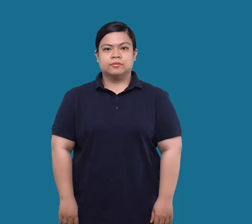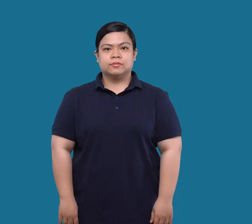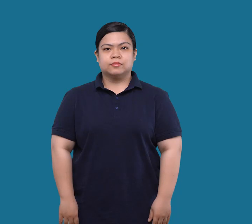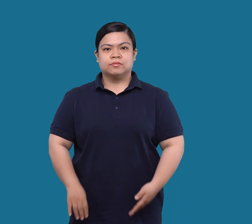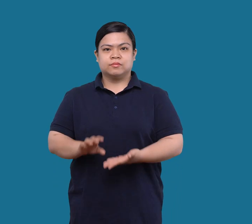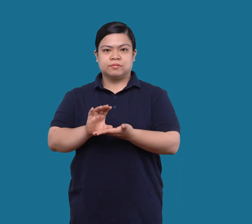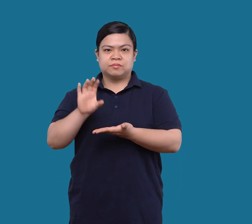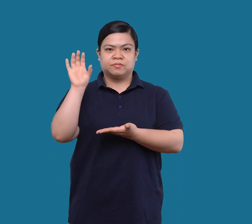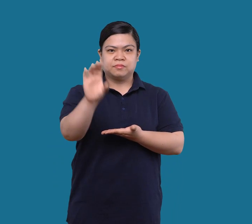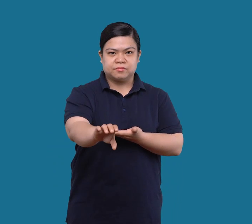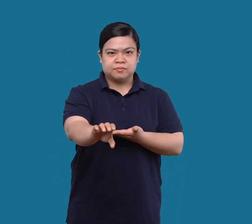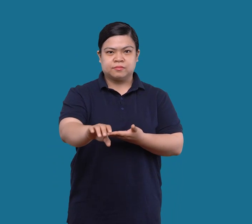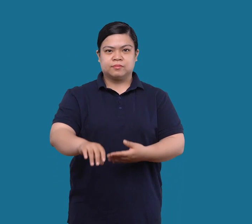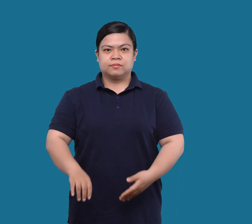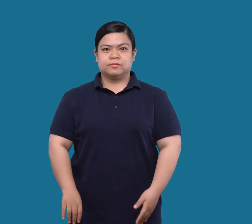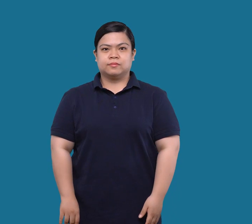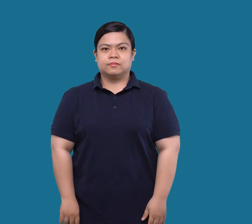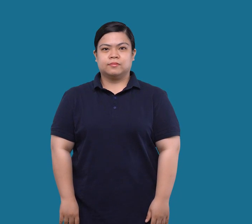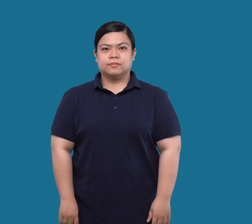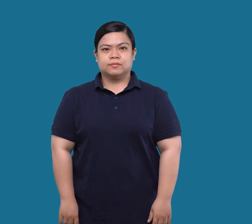đầu tư